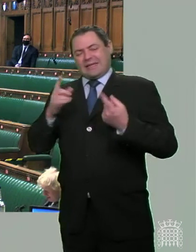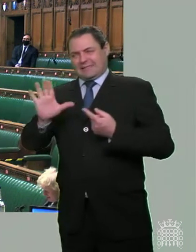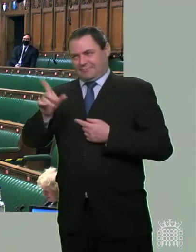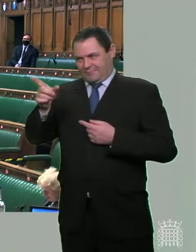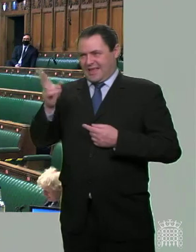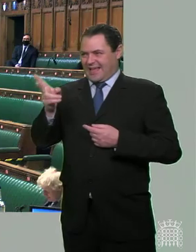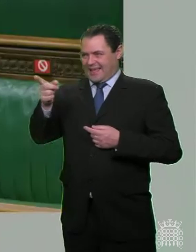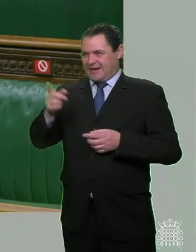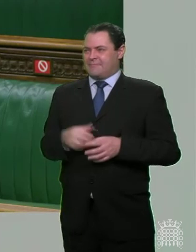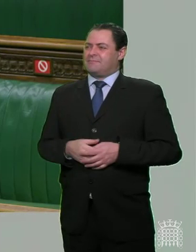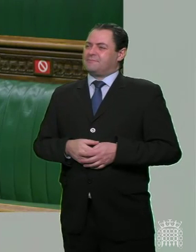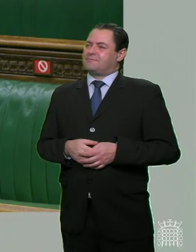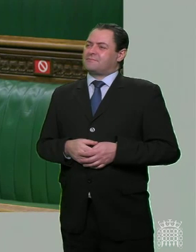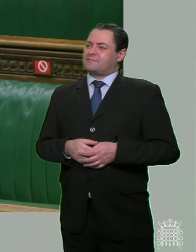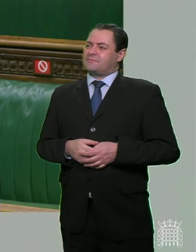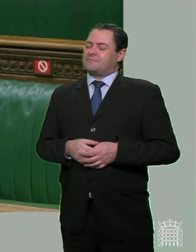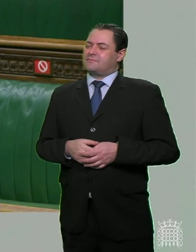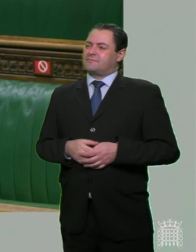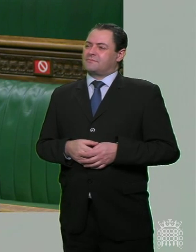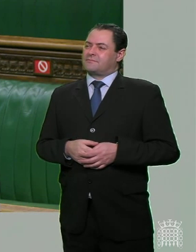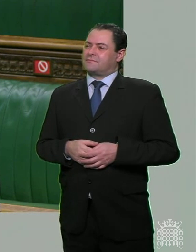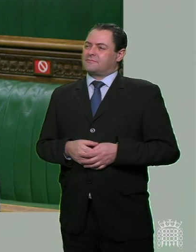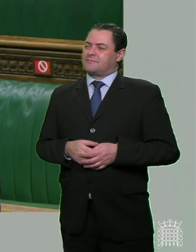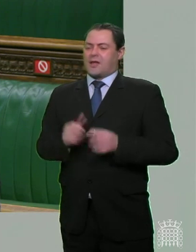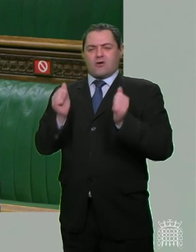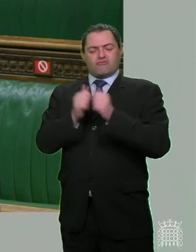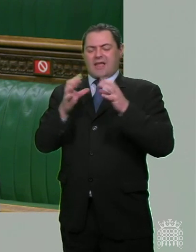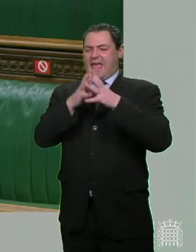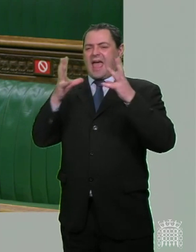I associate myself entirely with all that the Prime Minister said.